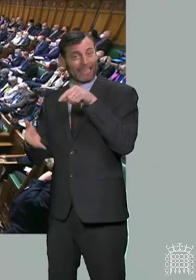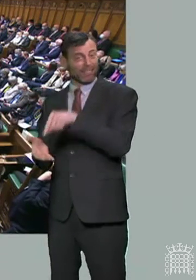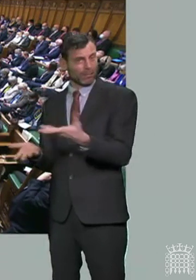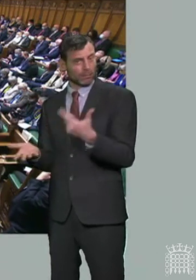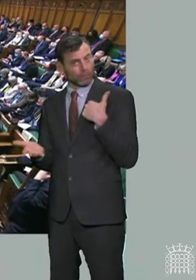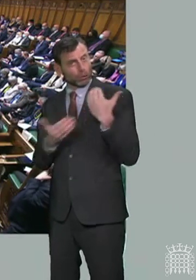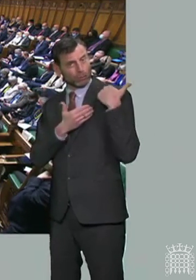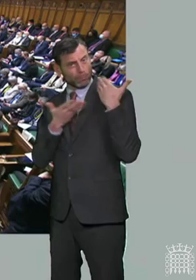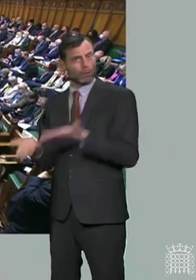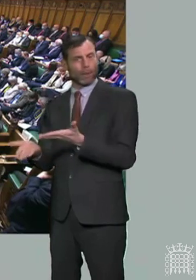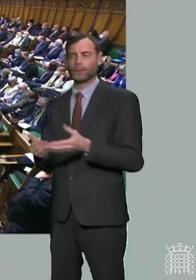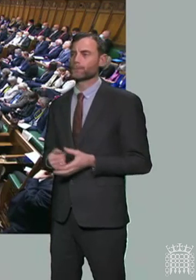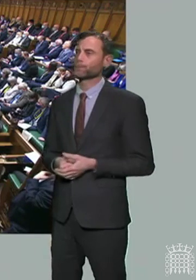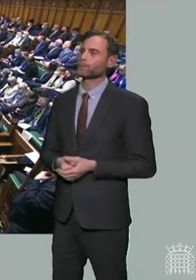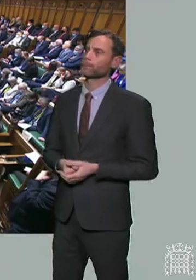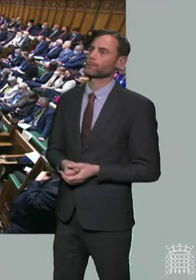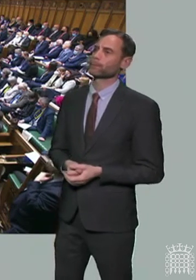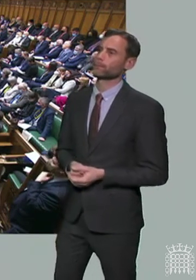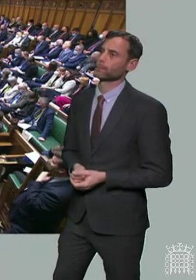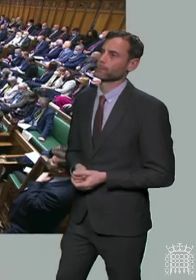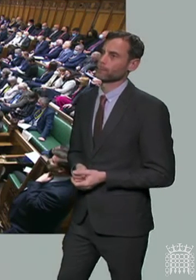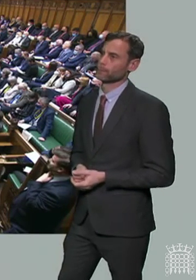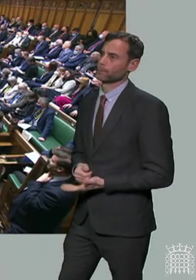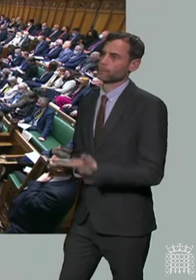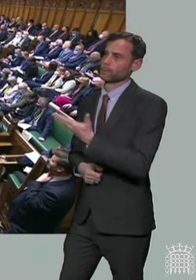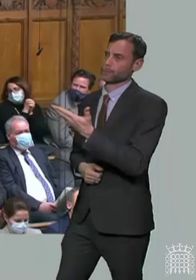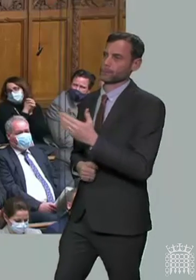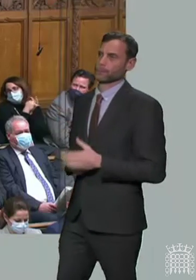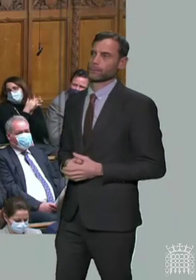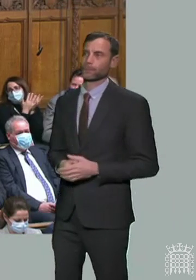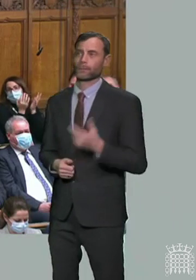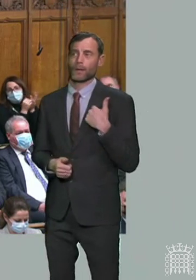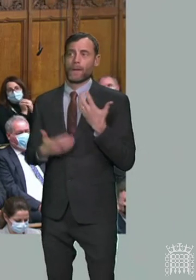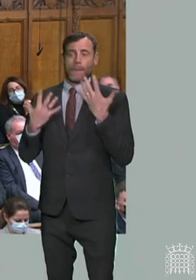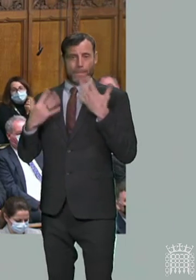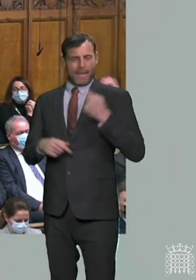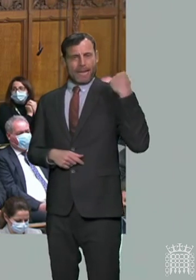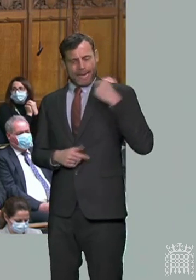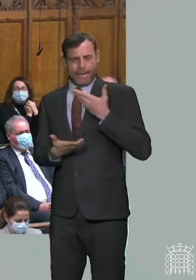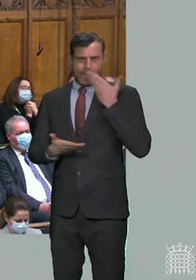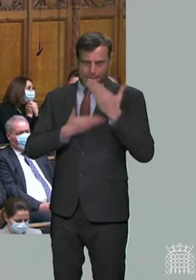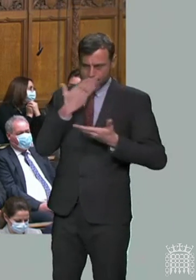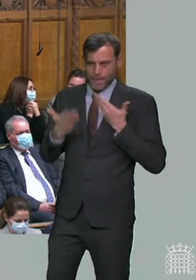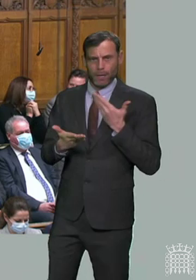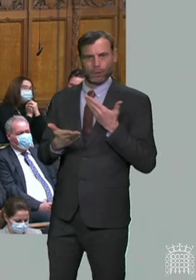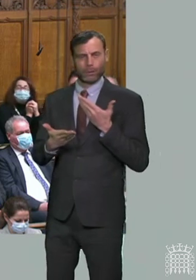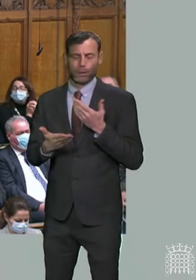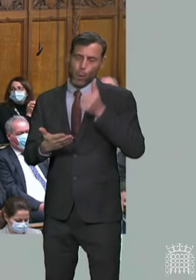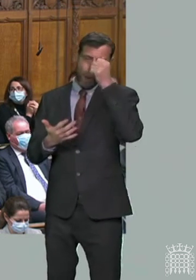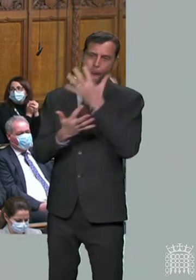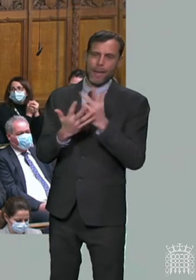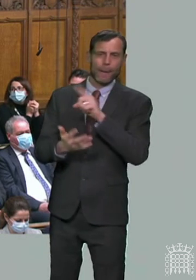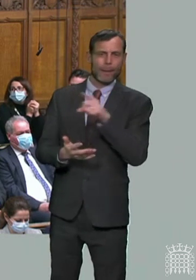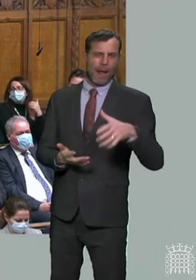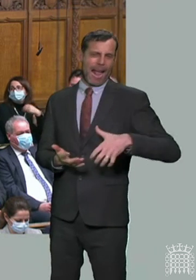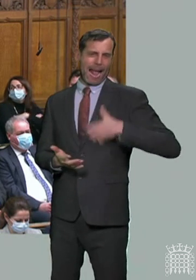Like many on the Government Benches, I have spent weeks and months defending the Prime Minister against often angry constituents.